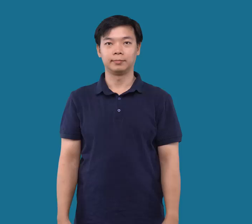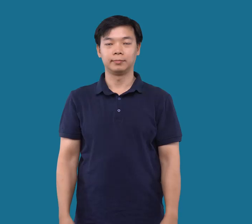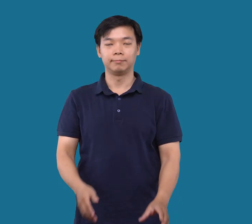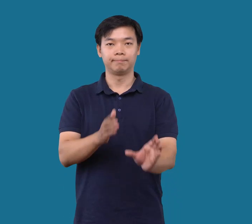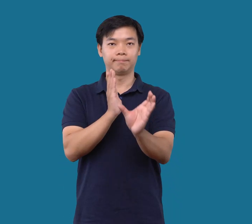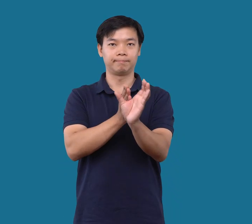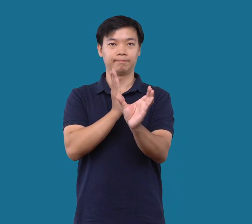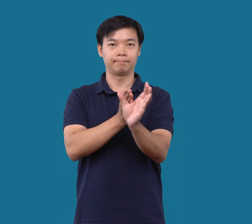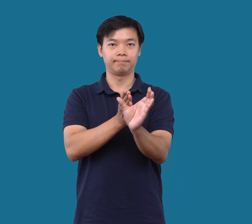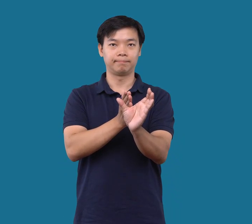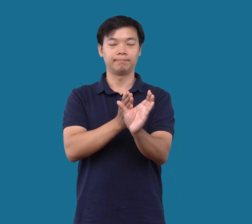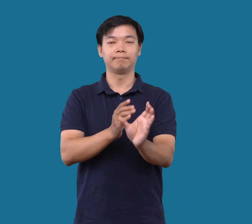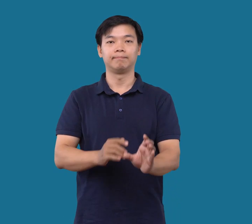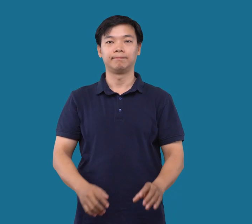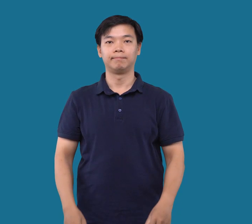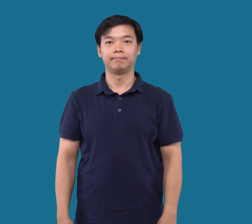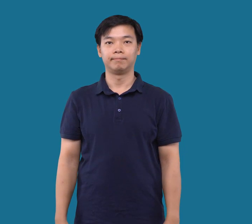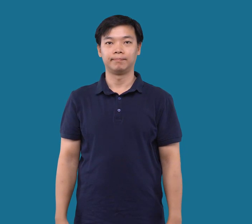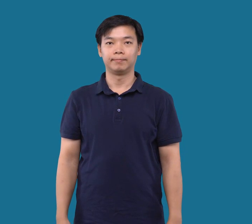công cụ